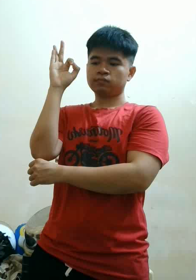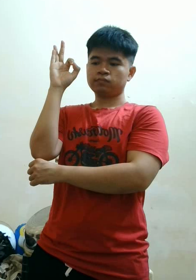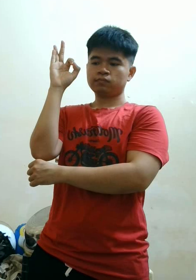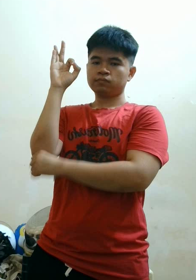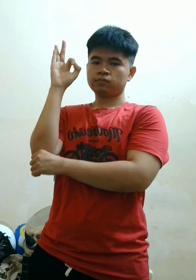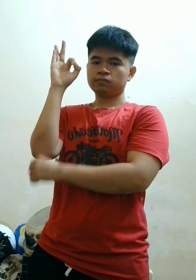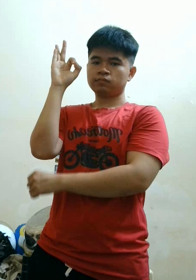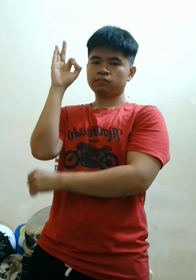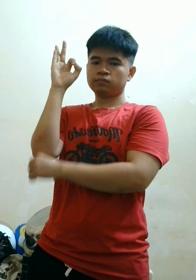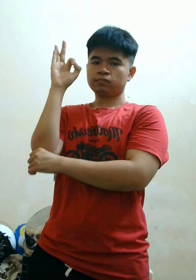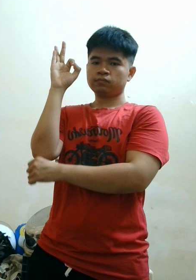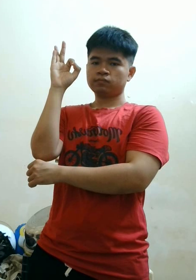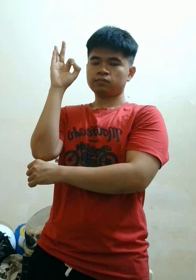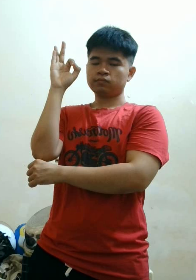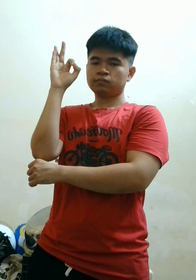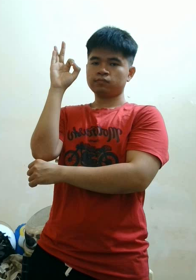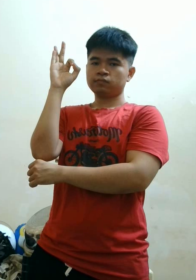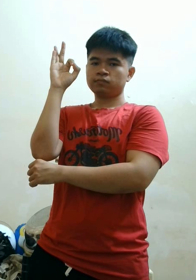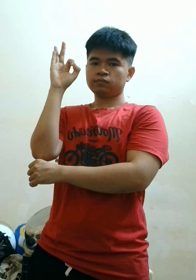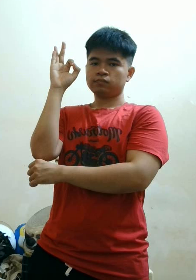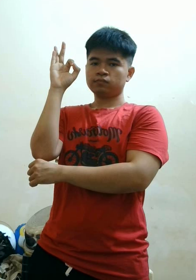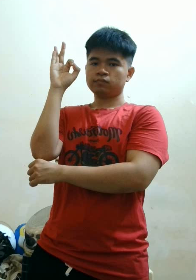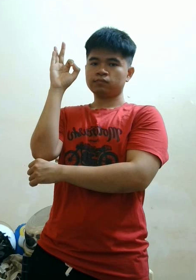buoi trua